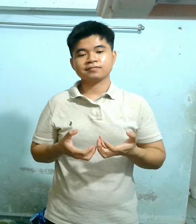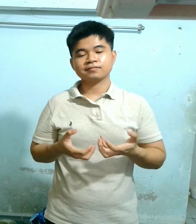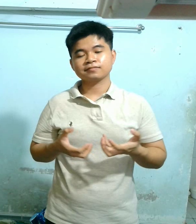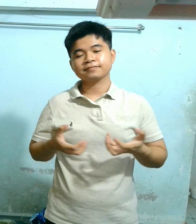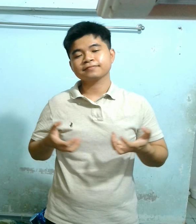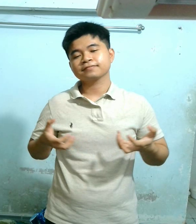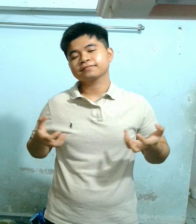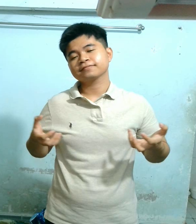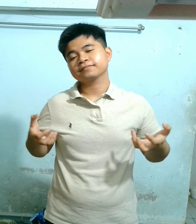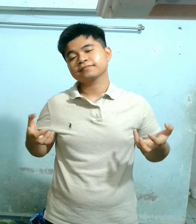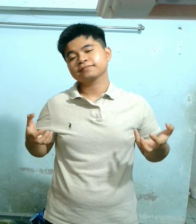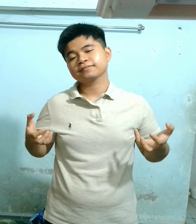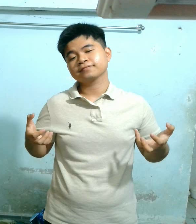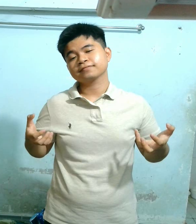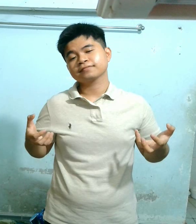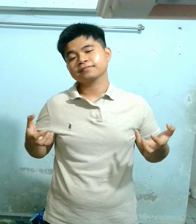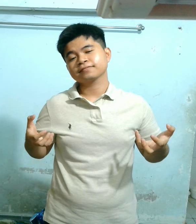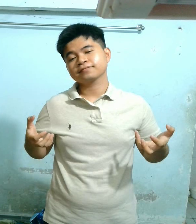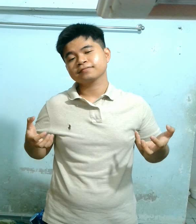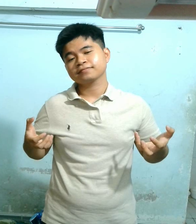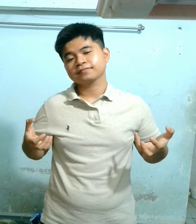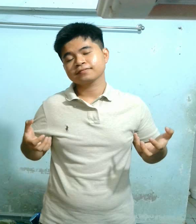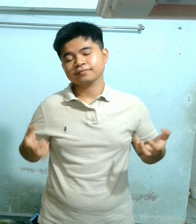chia cat